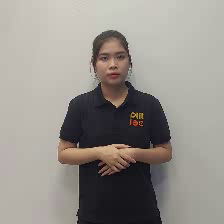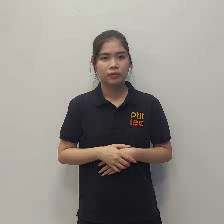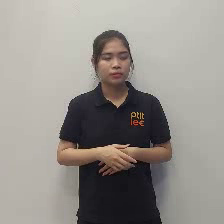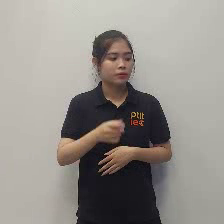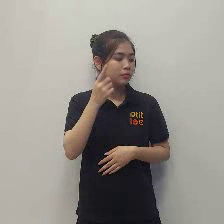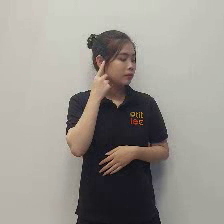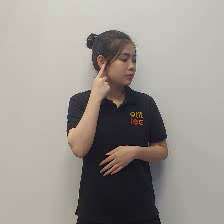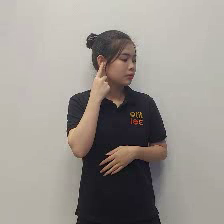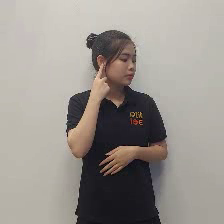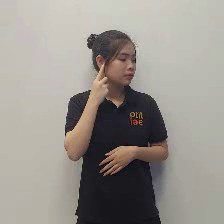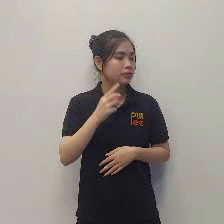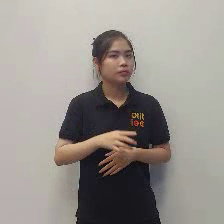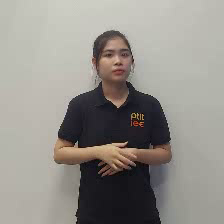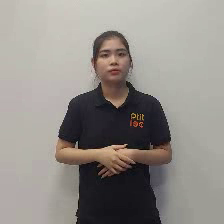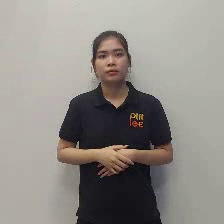Nghe